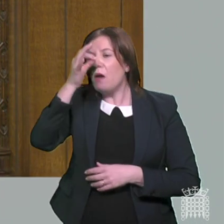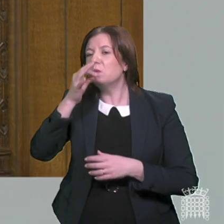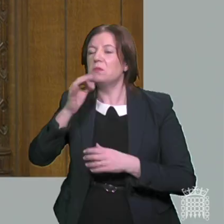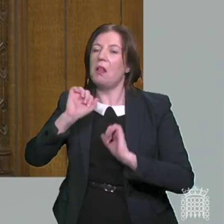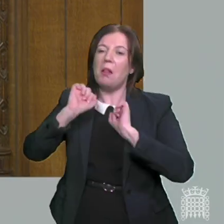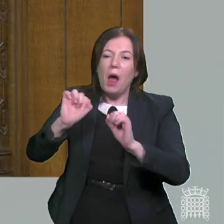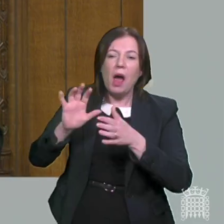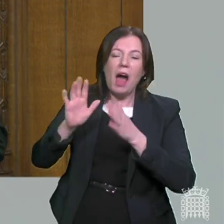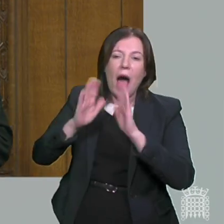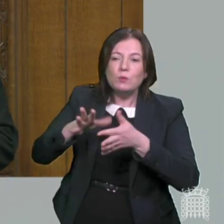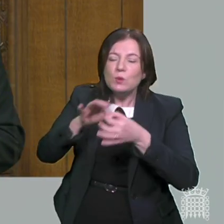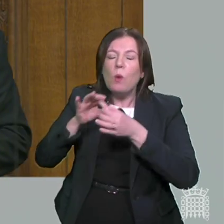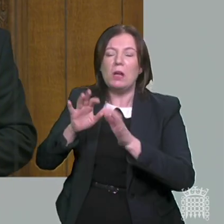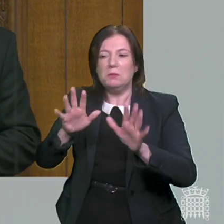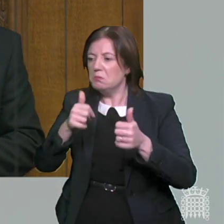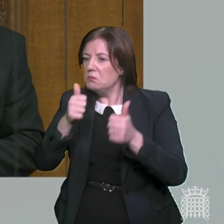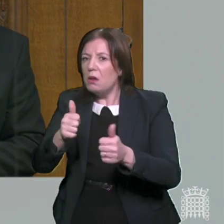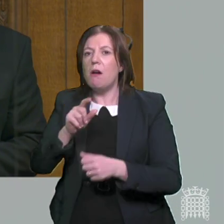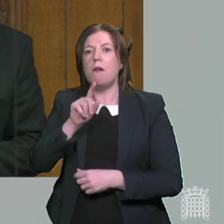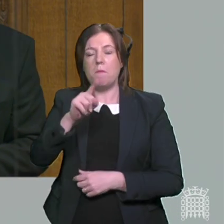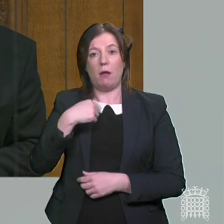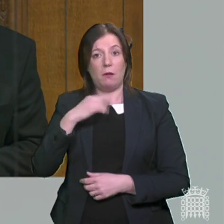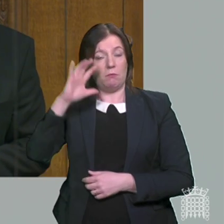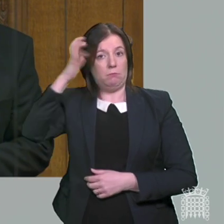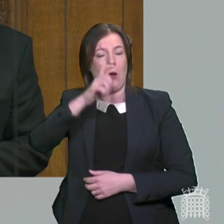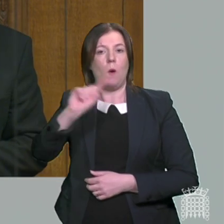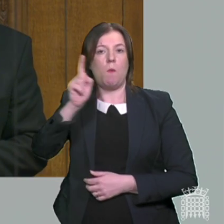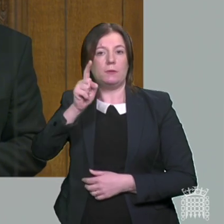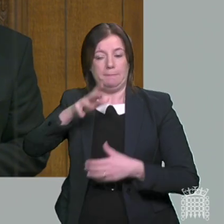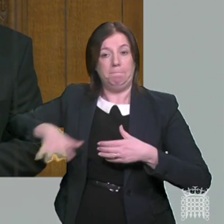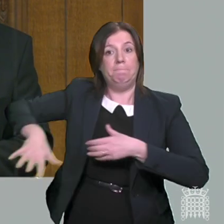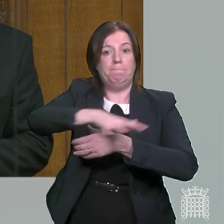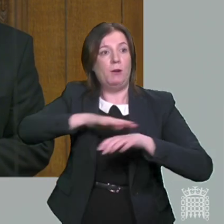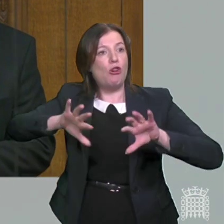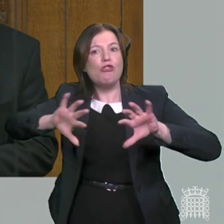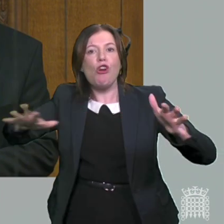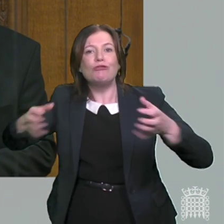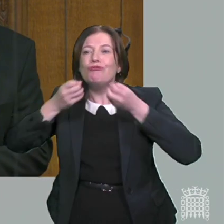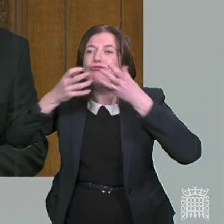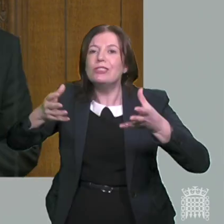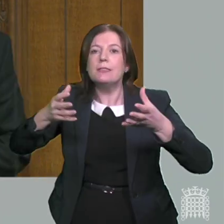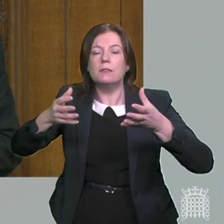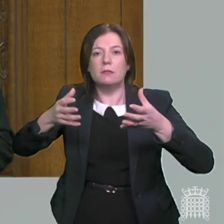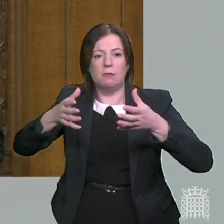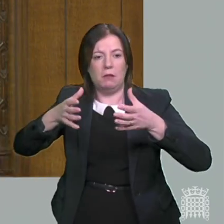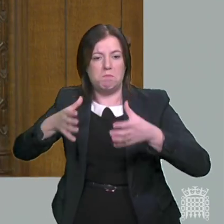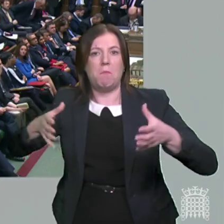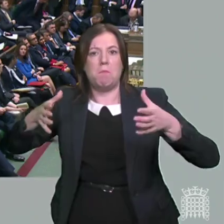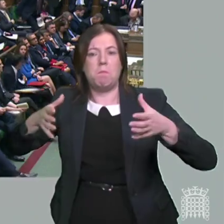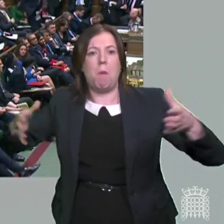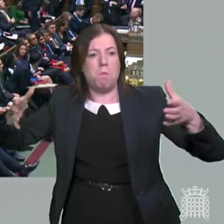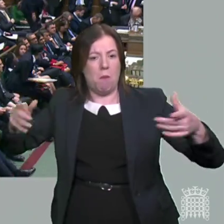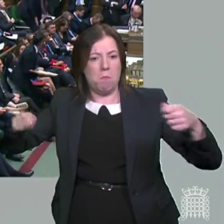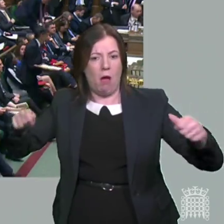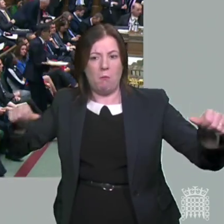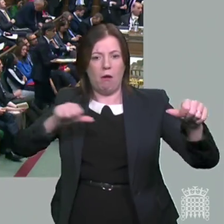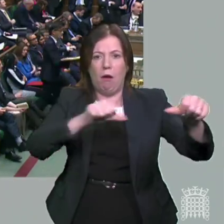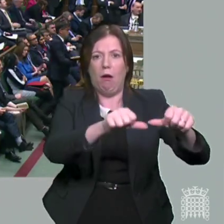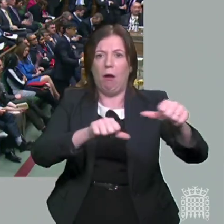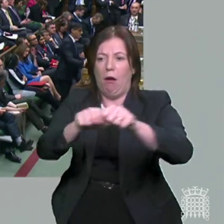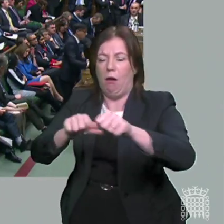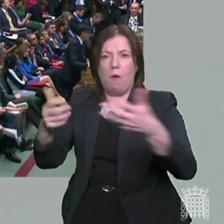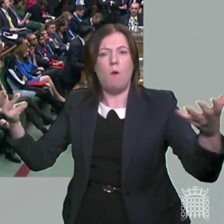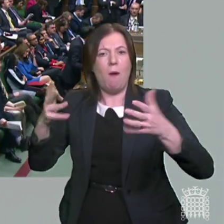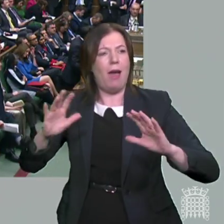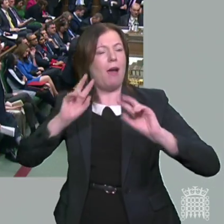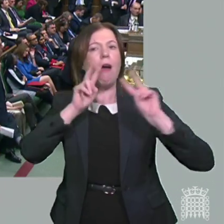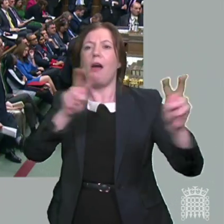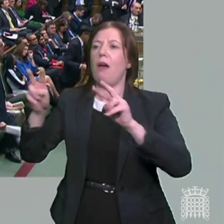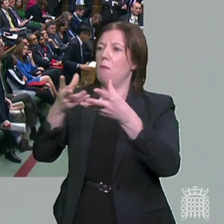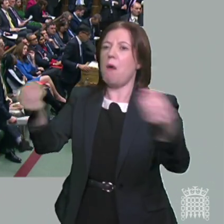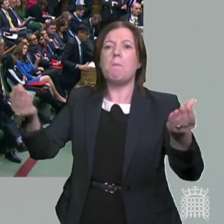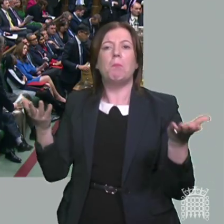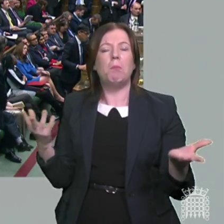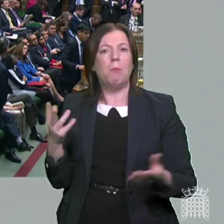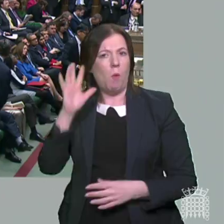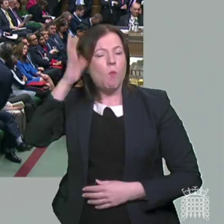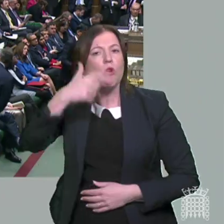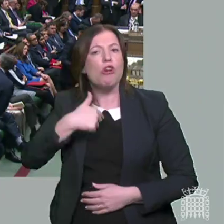Can the Prime Minister assure me that we will not be pushed into the green belt any more than we already have been and that we can protect the Chilterns in my constituency?